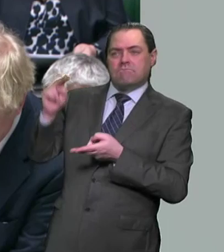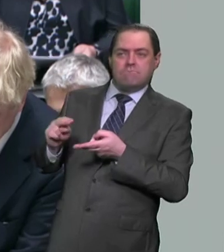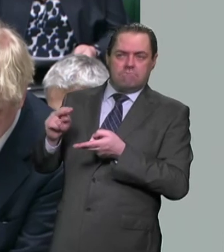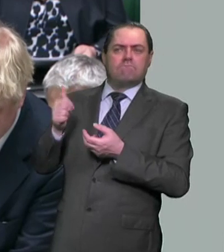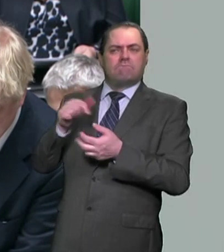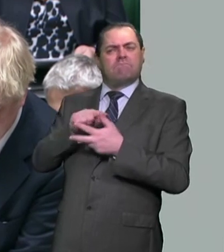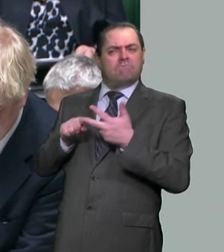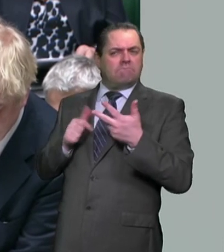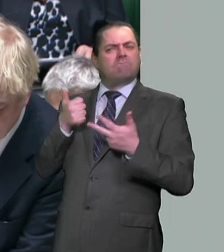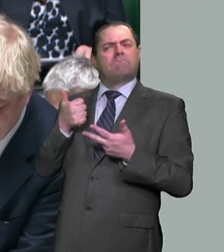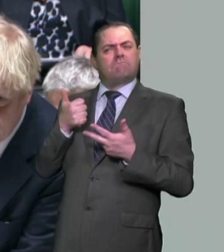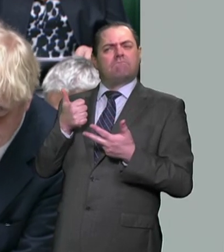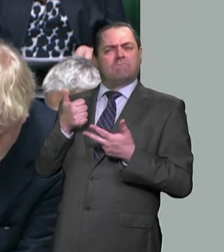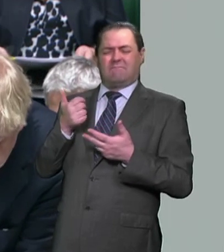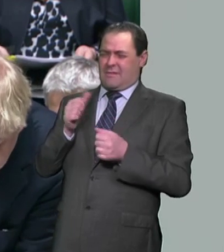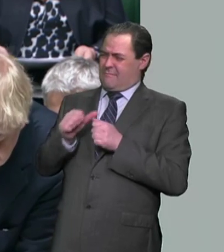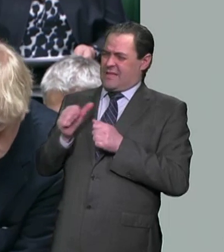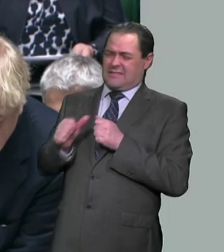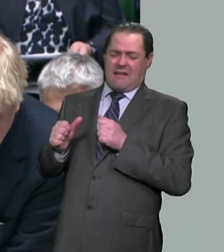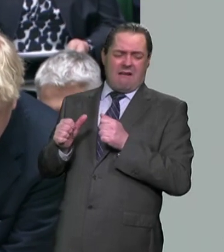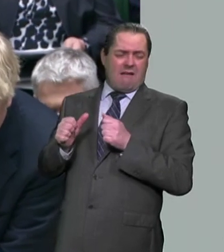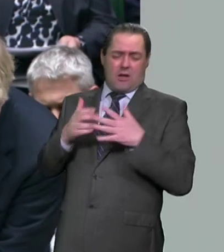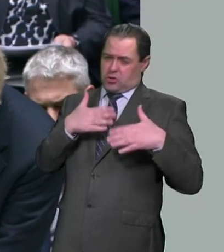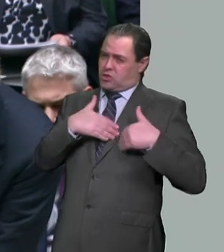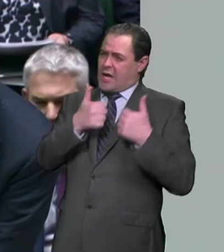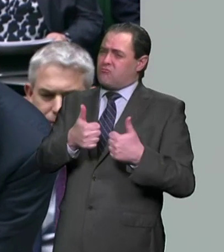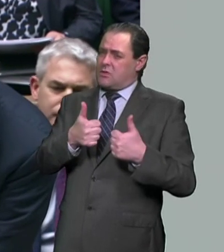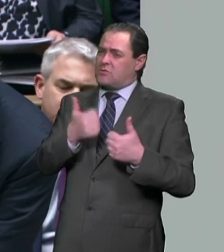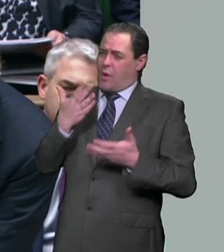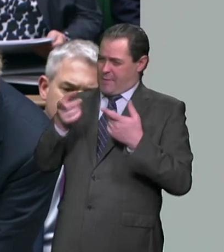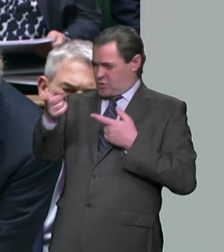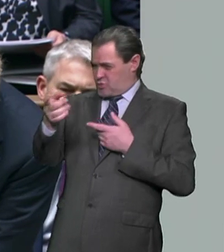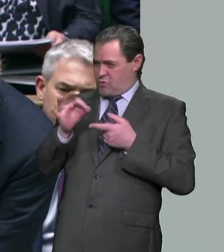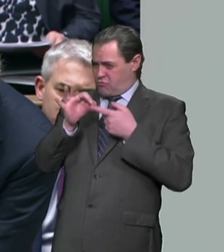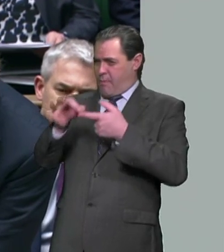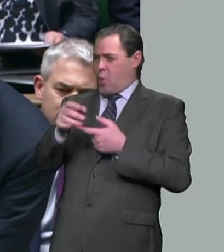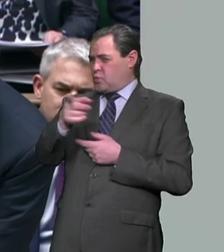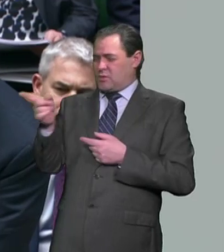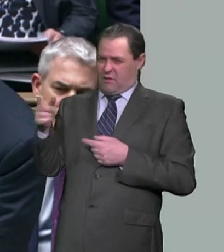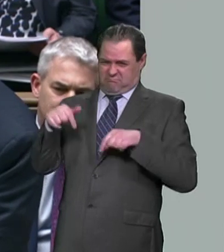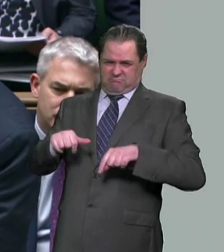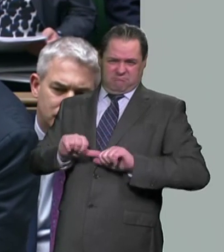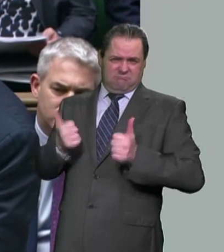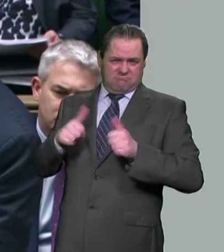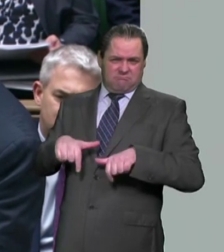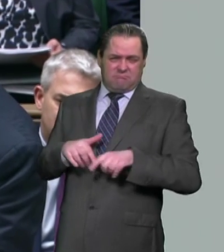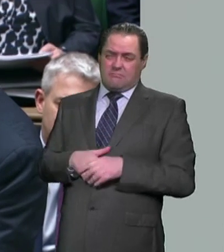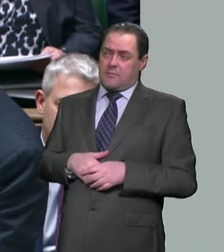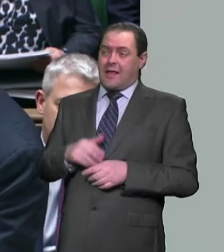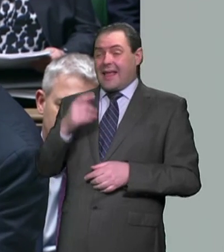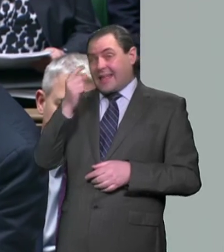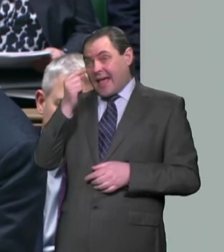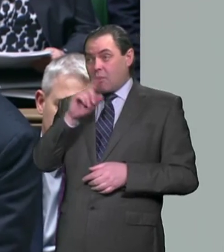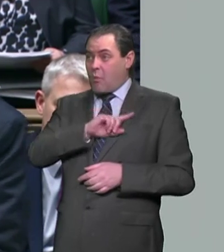It is more generous and more effective than anything Labour has set out.